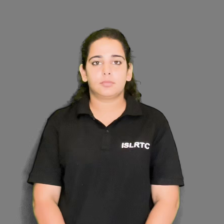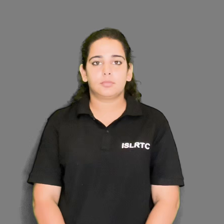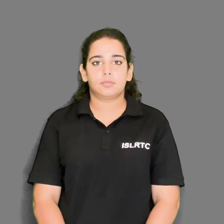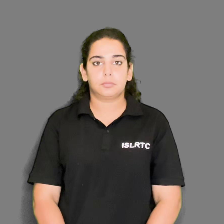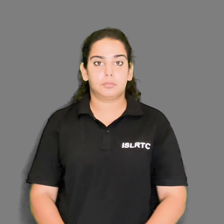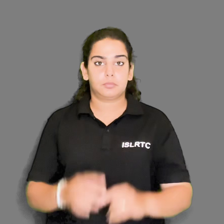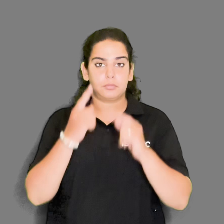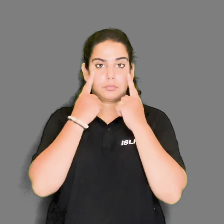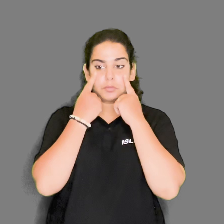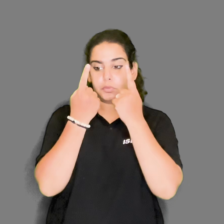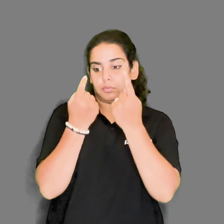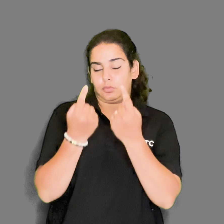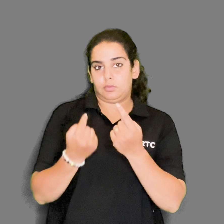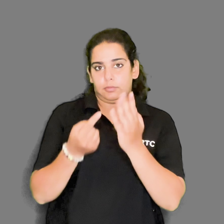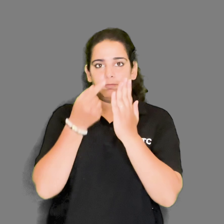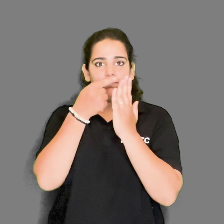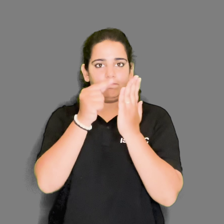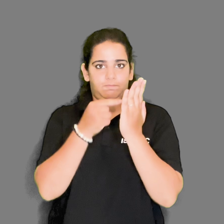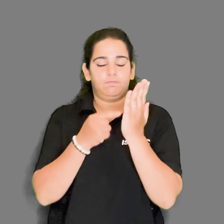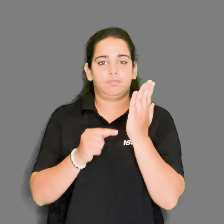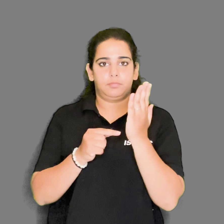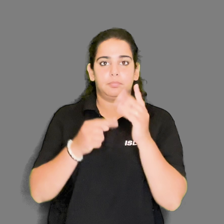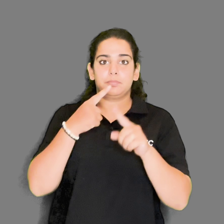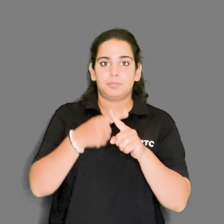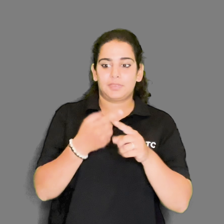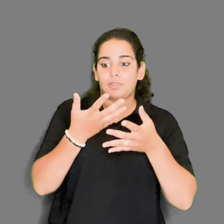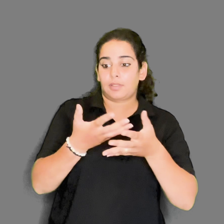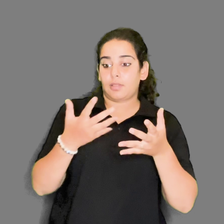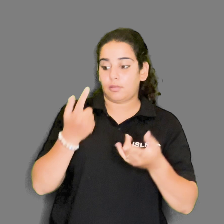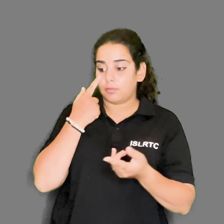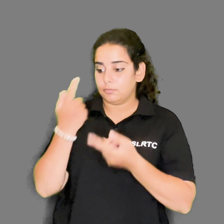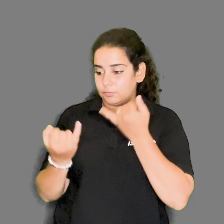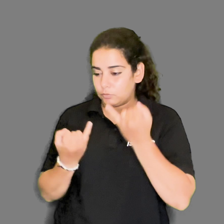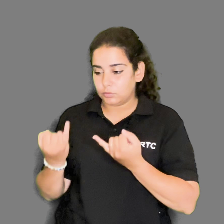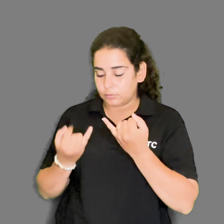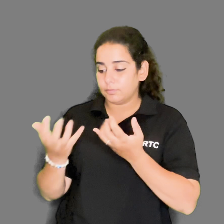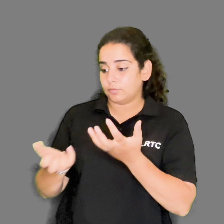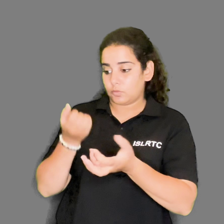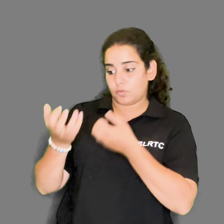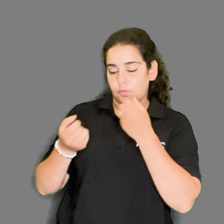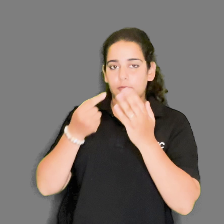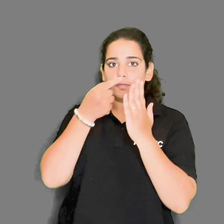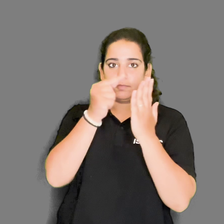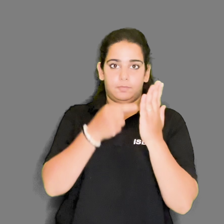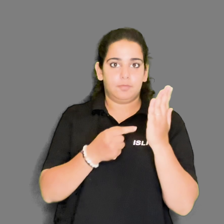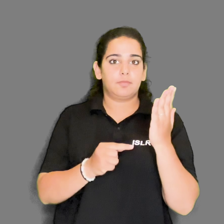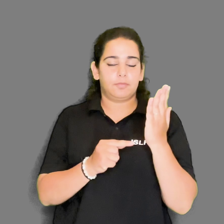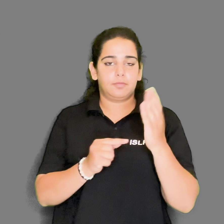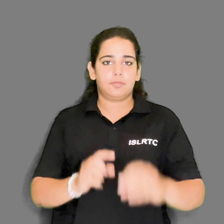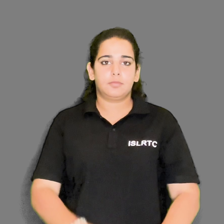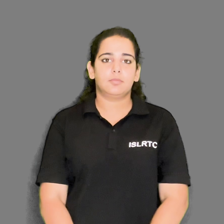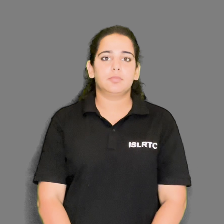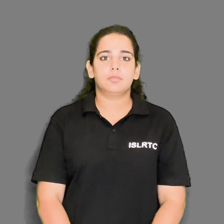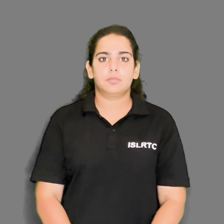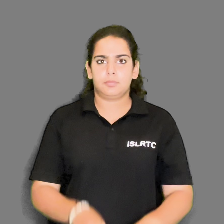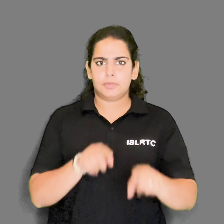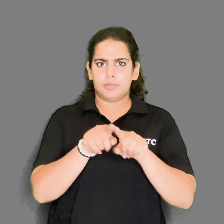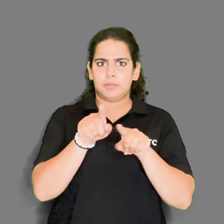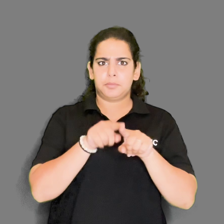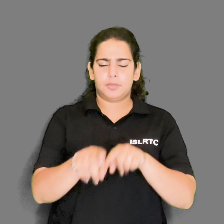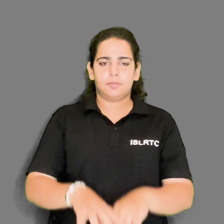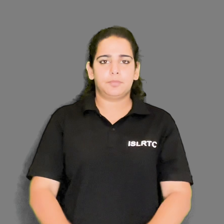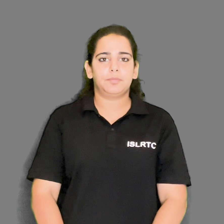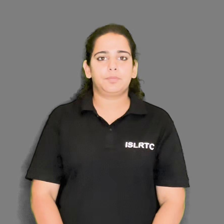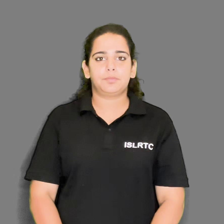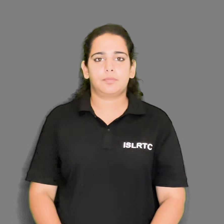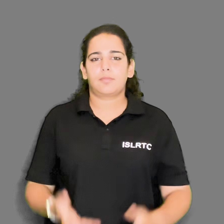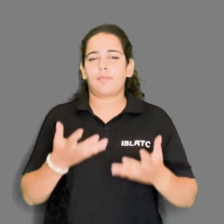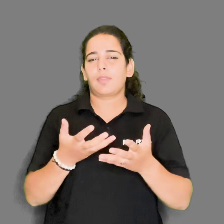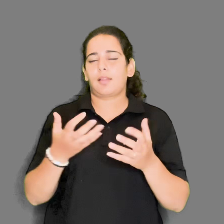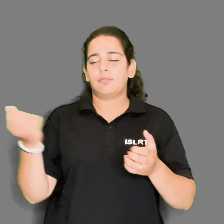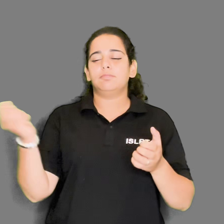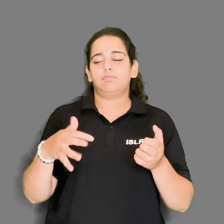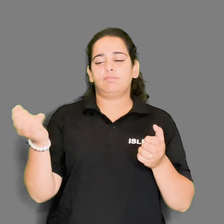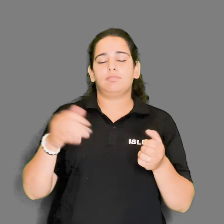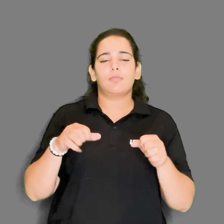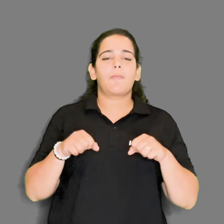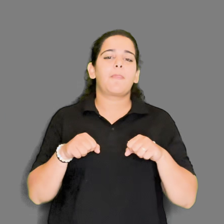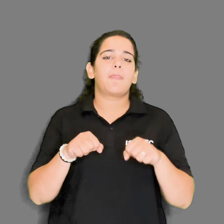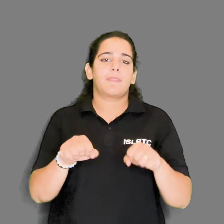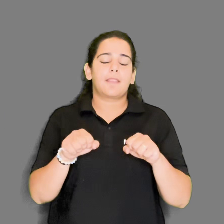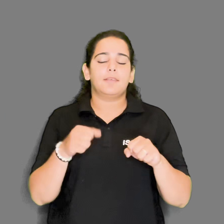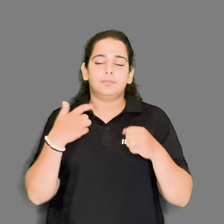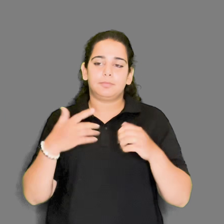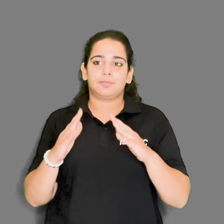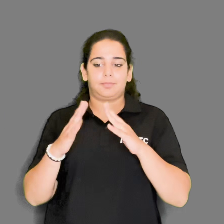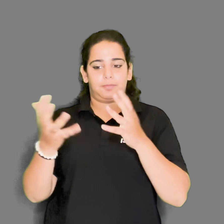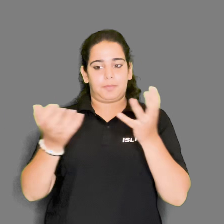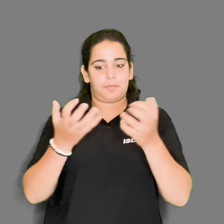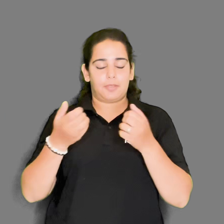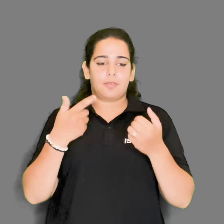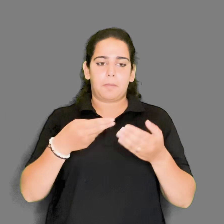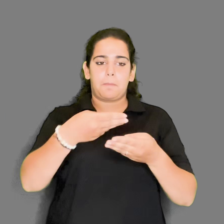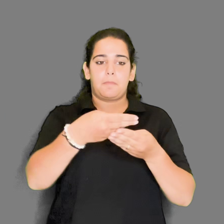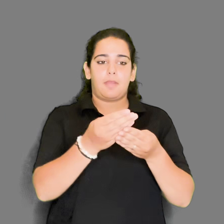Purchase the action of buying something